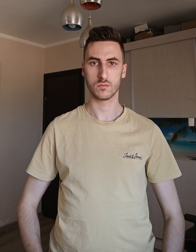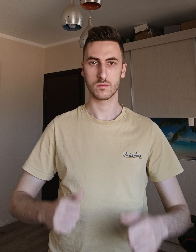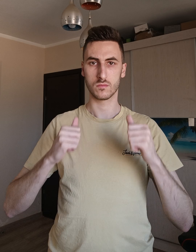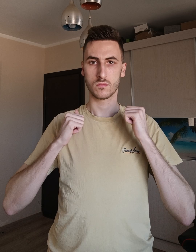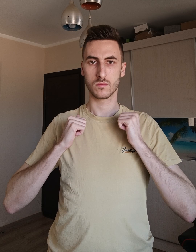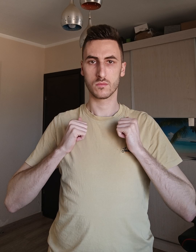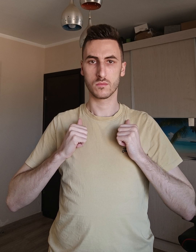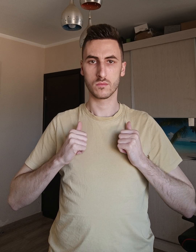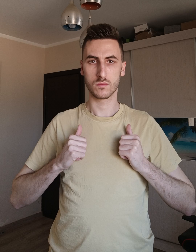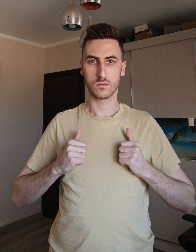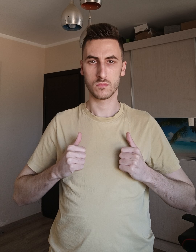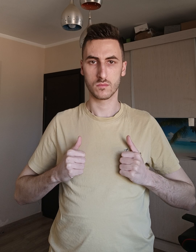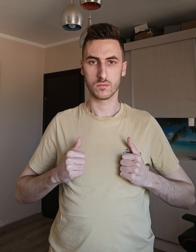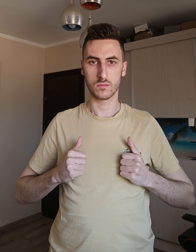רגוע